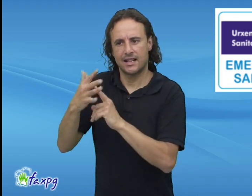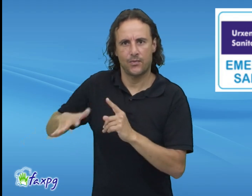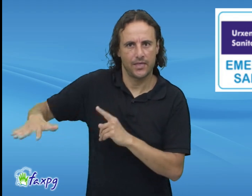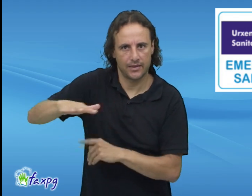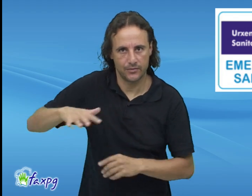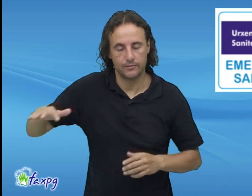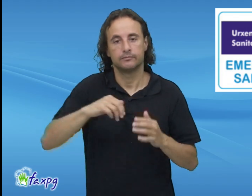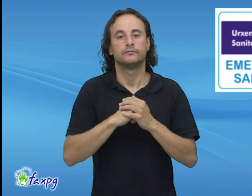dónde